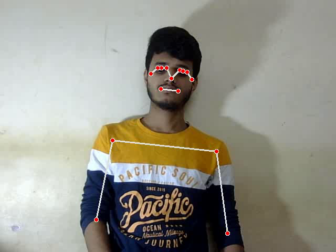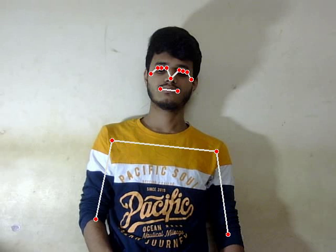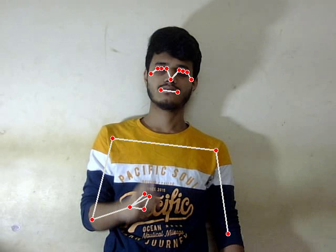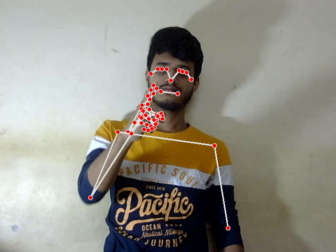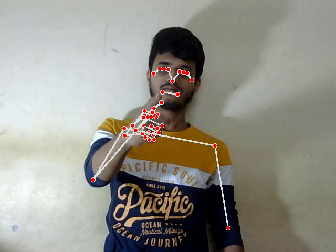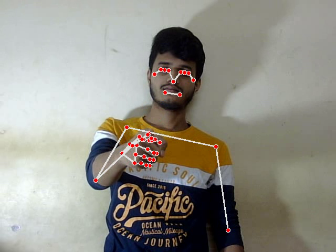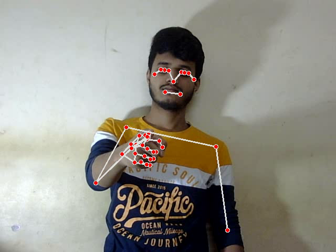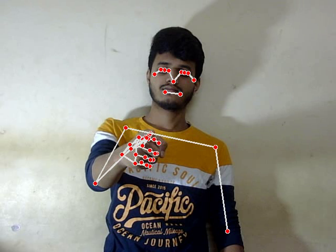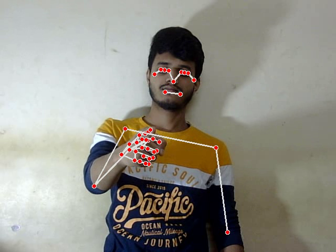you